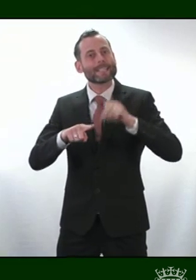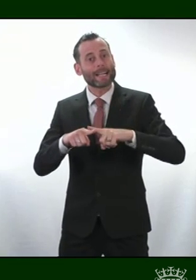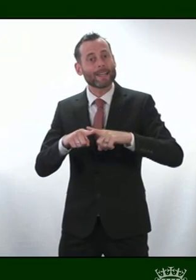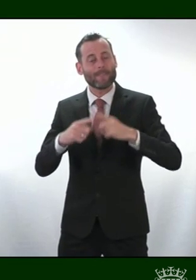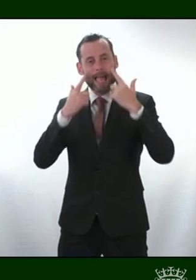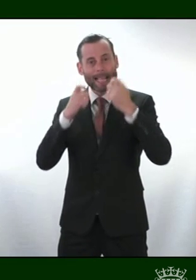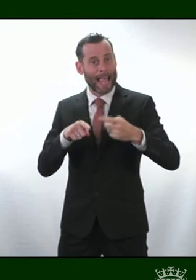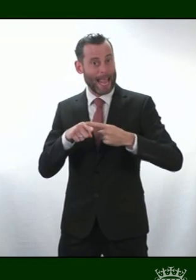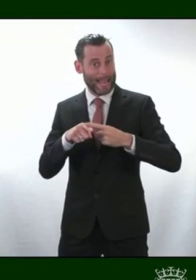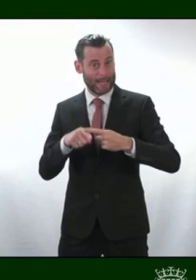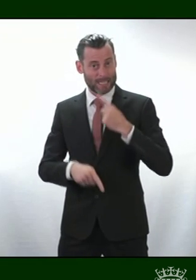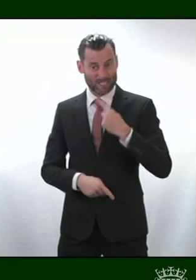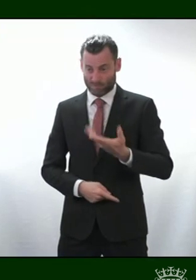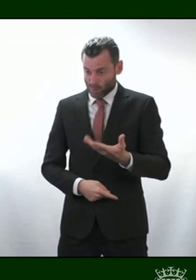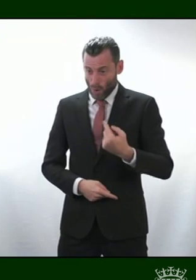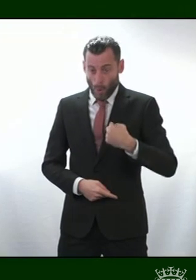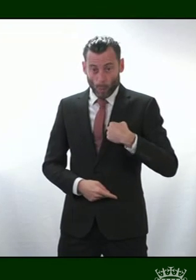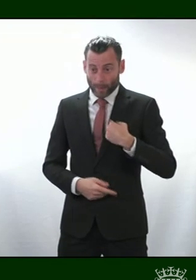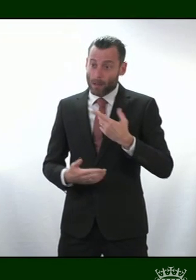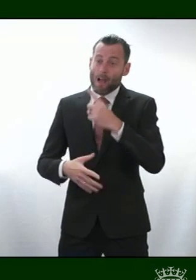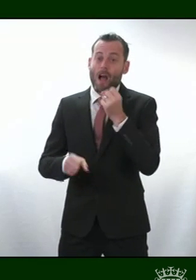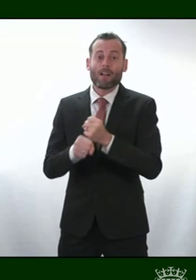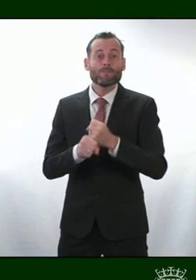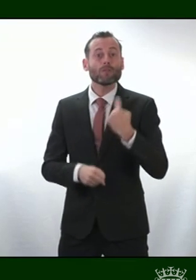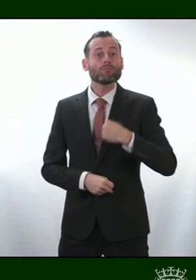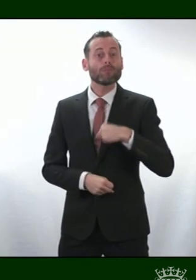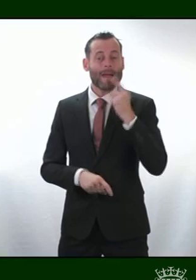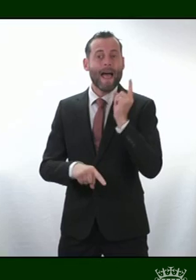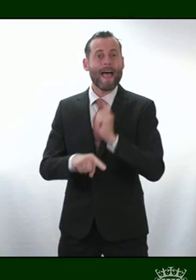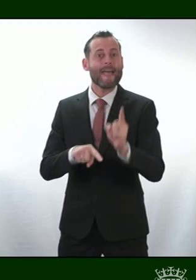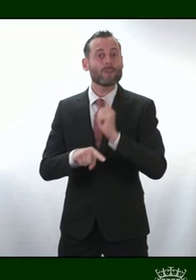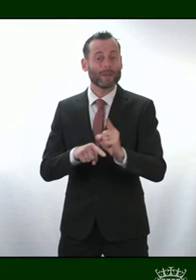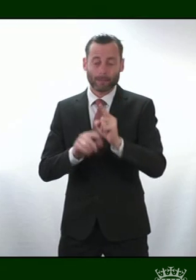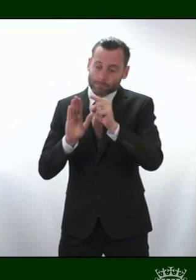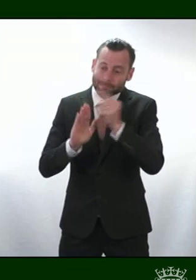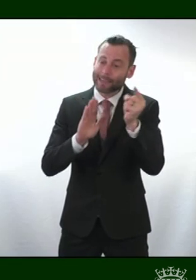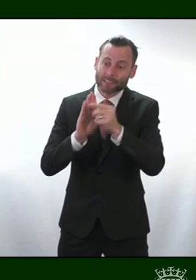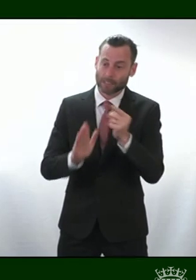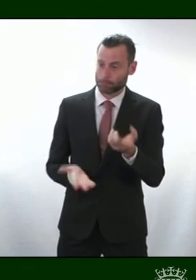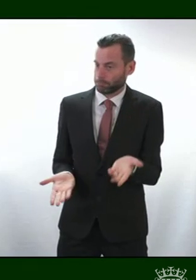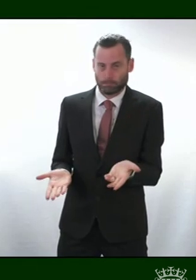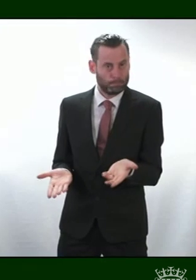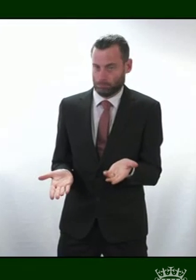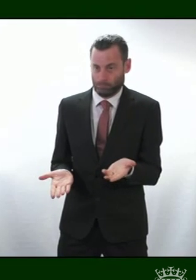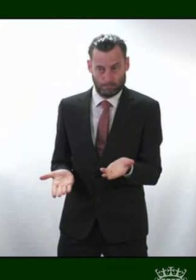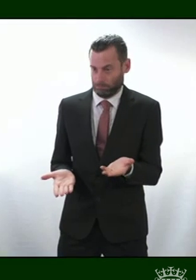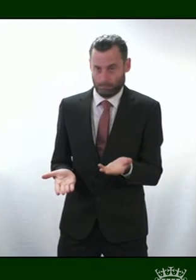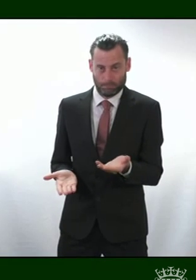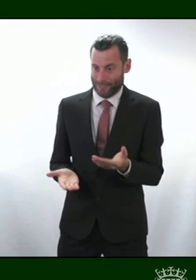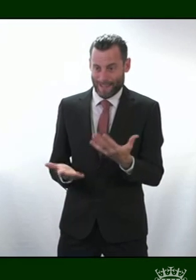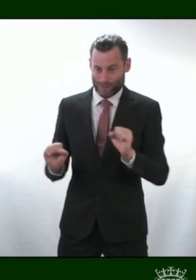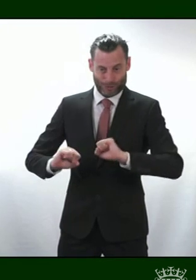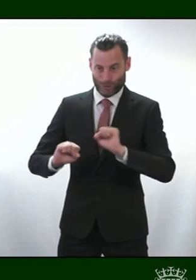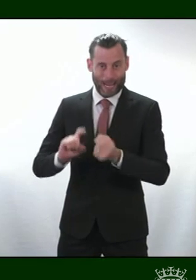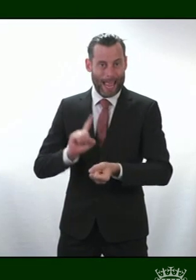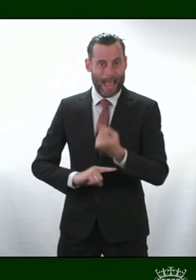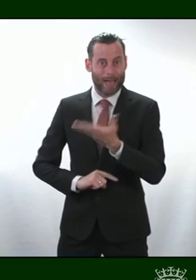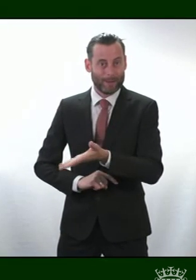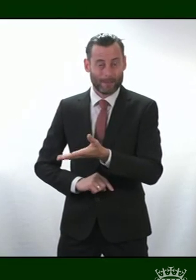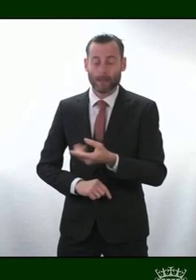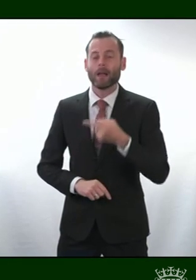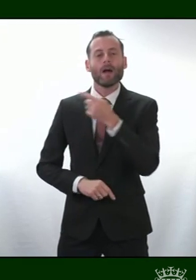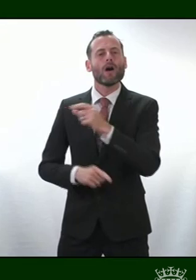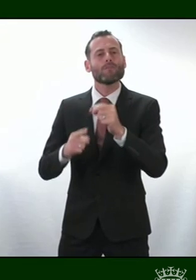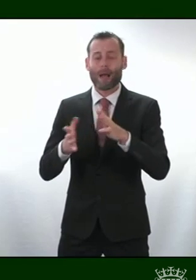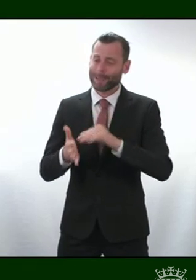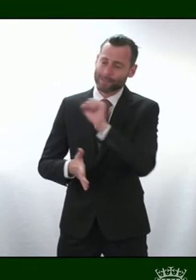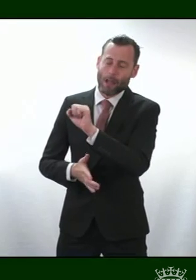“We were promised weekly testing for staff. That has not been delivered.” Time and again, the Prime Minister makes promises and then breaks those promises.